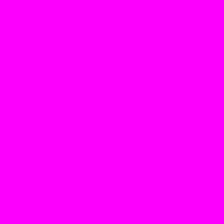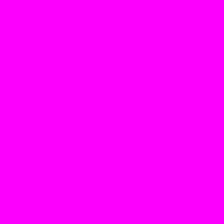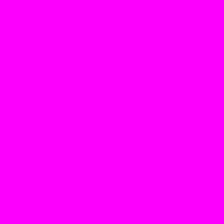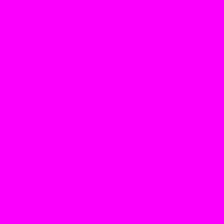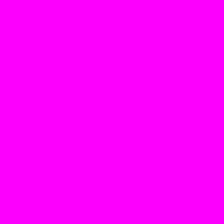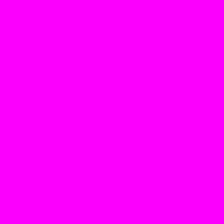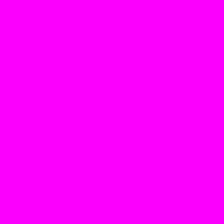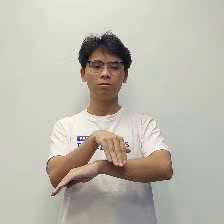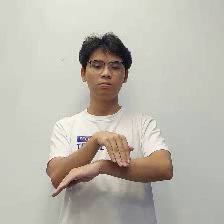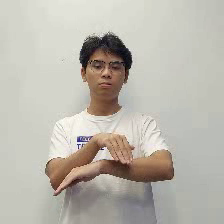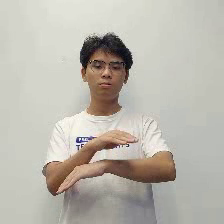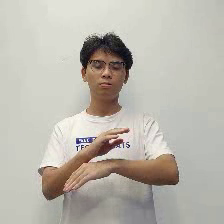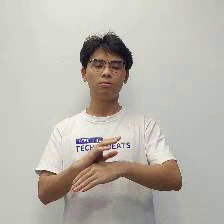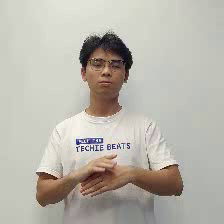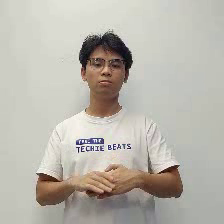Chiều